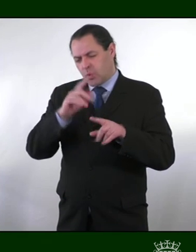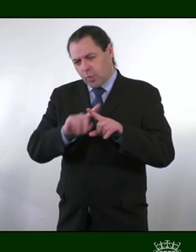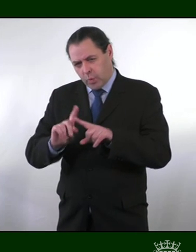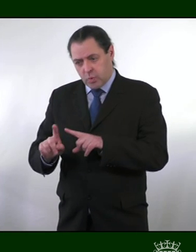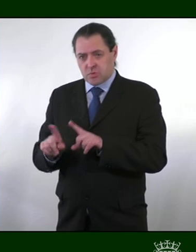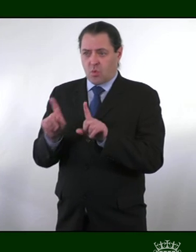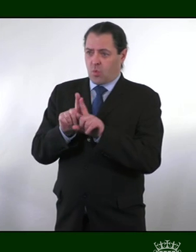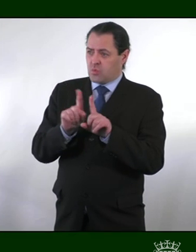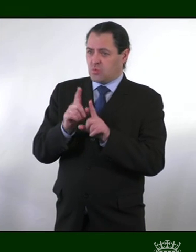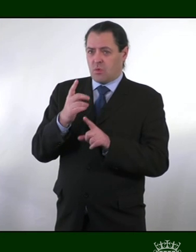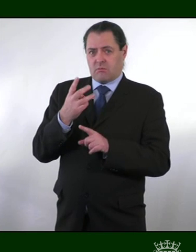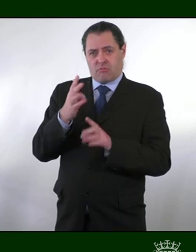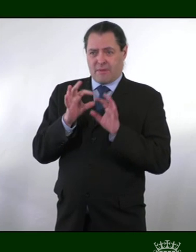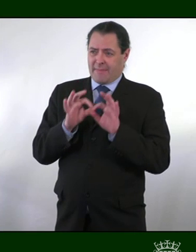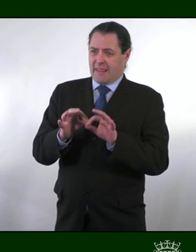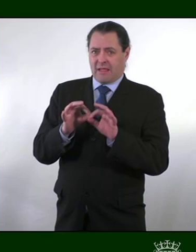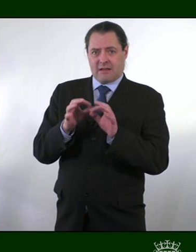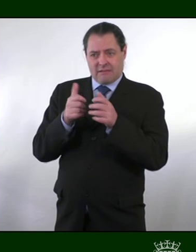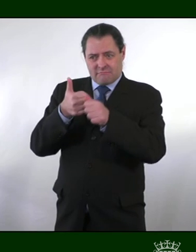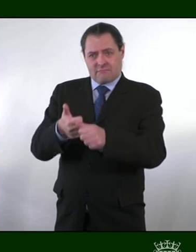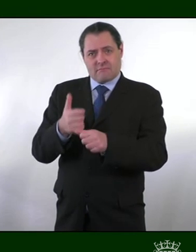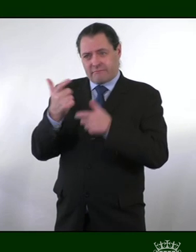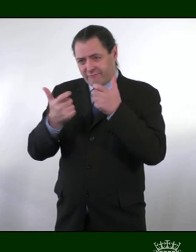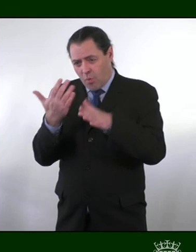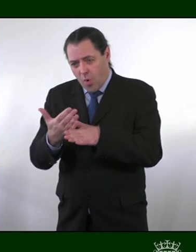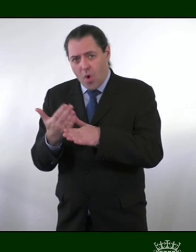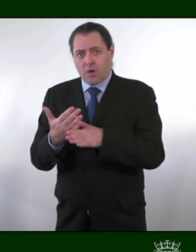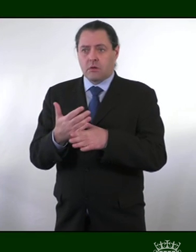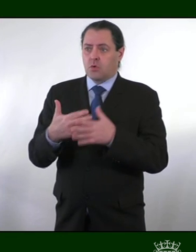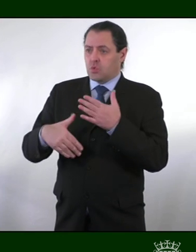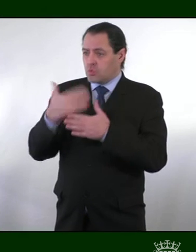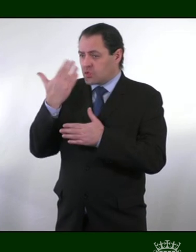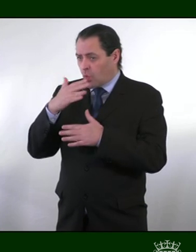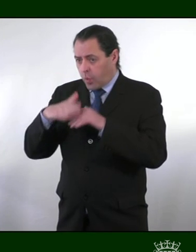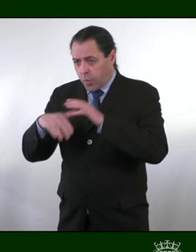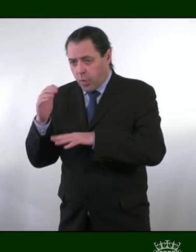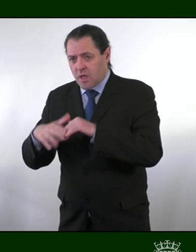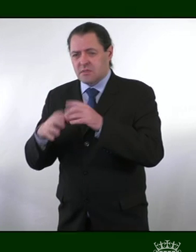for work; a new schools building programme; and the Prime Minister’s 10- point plan.